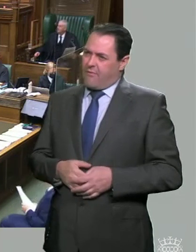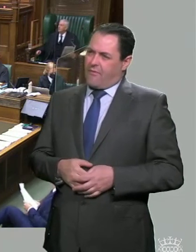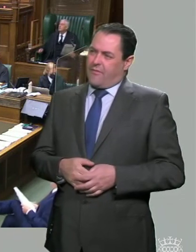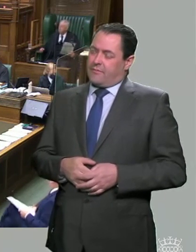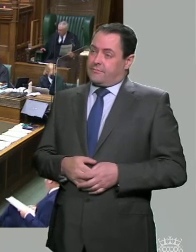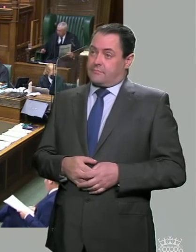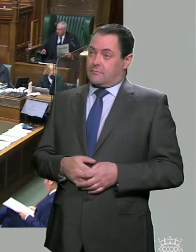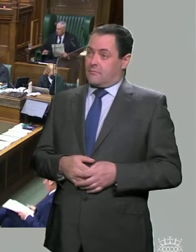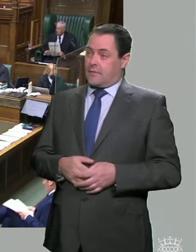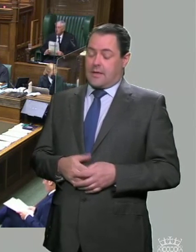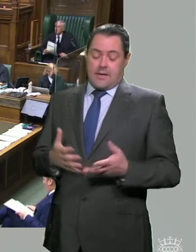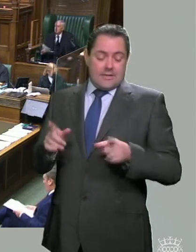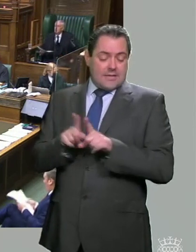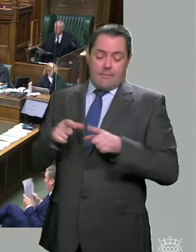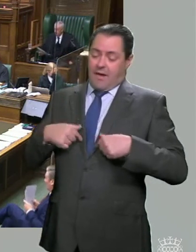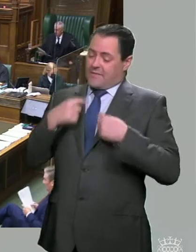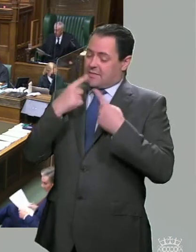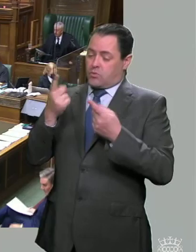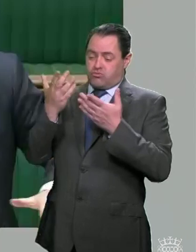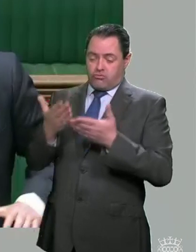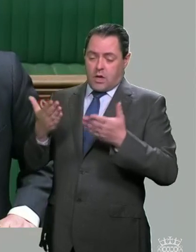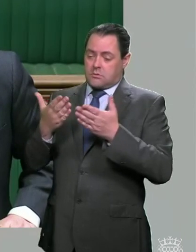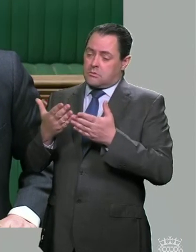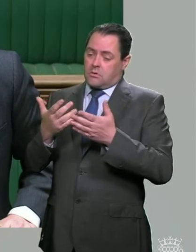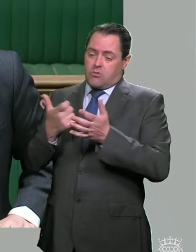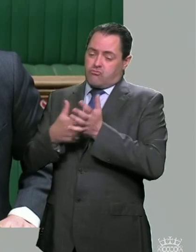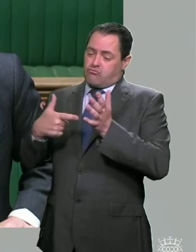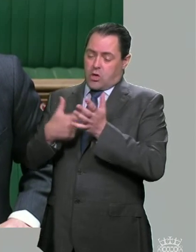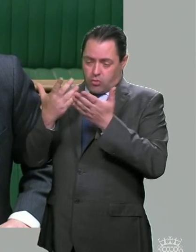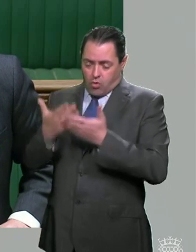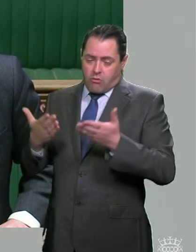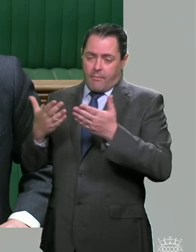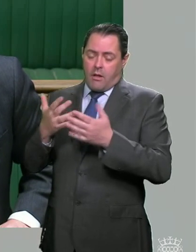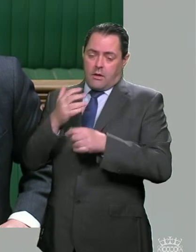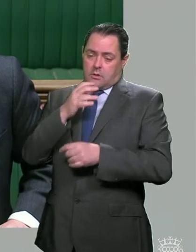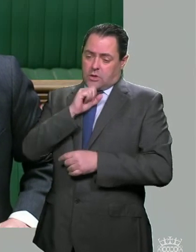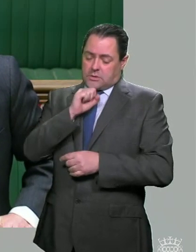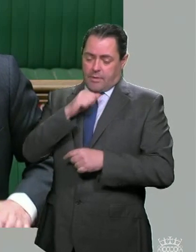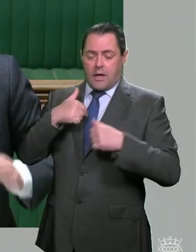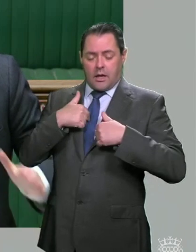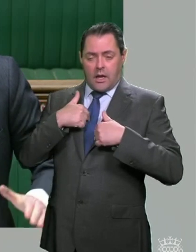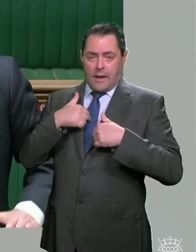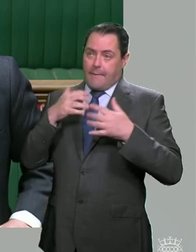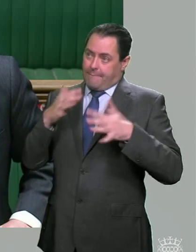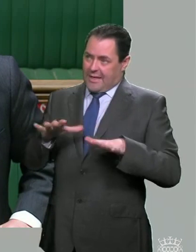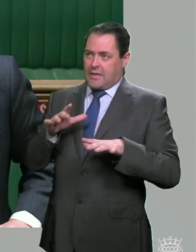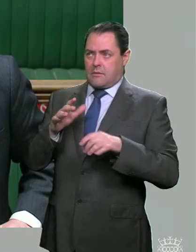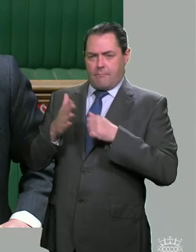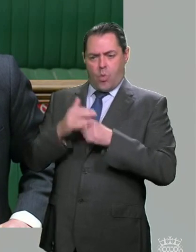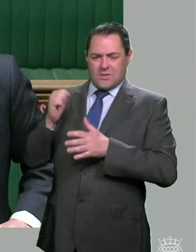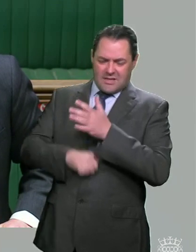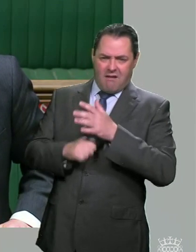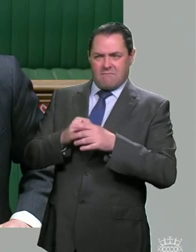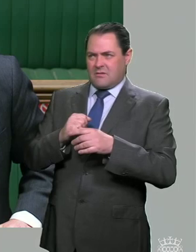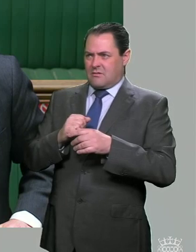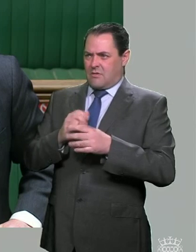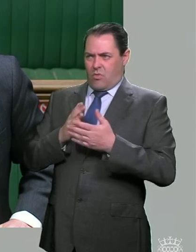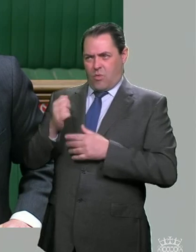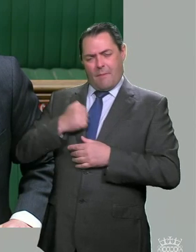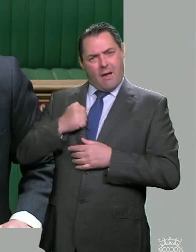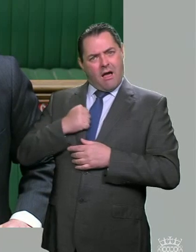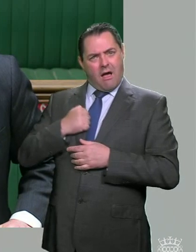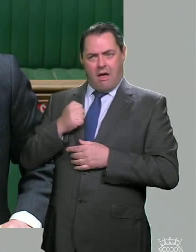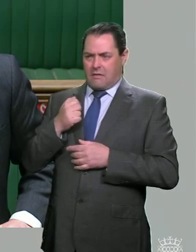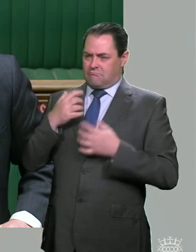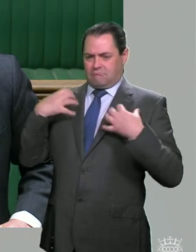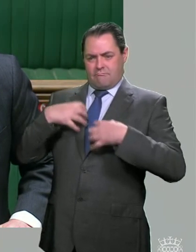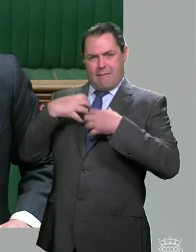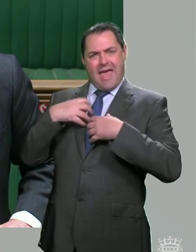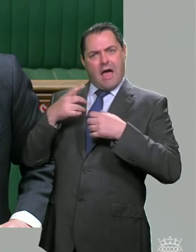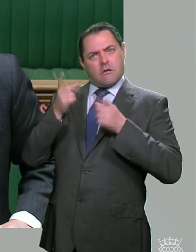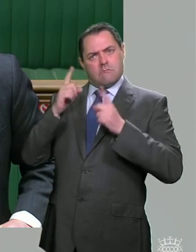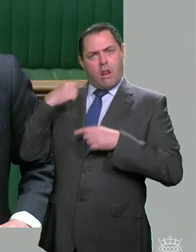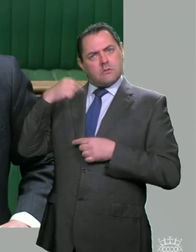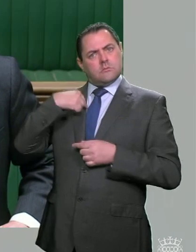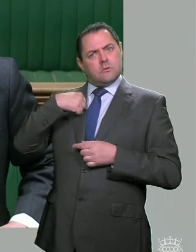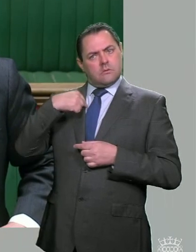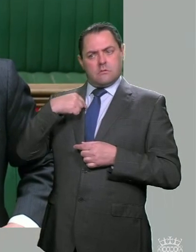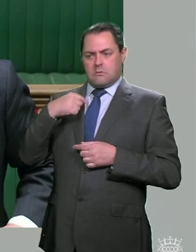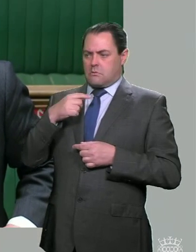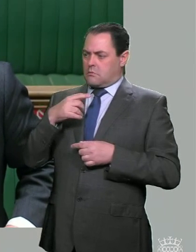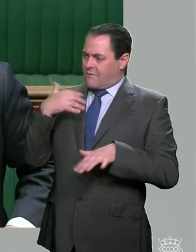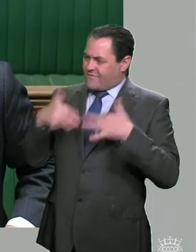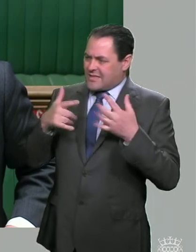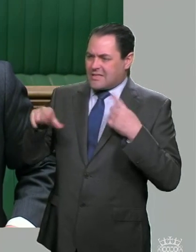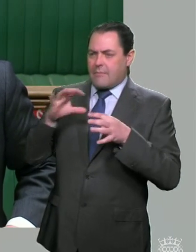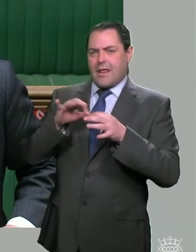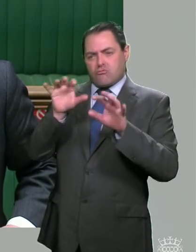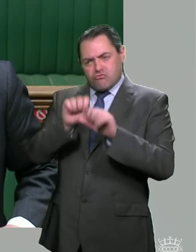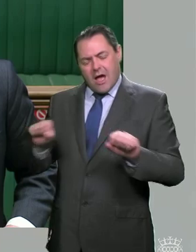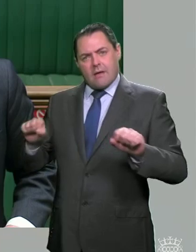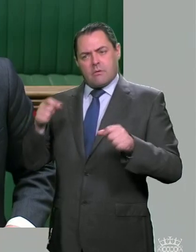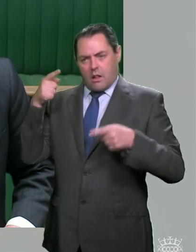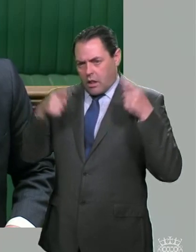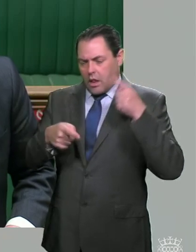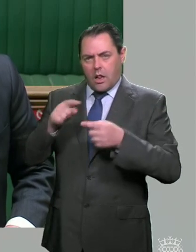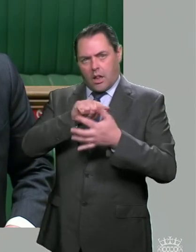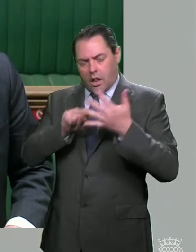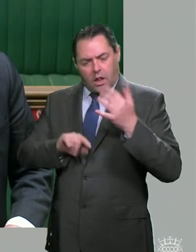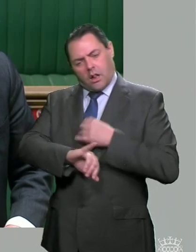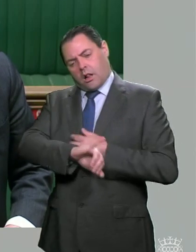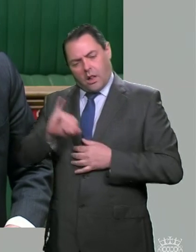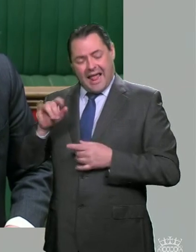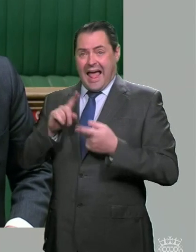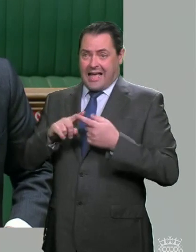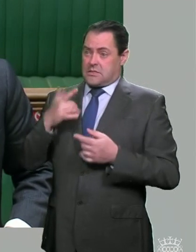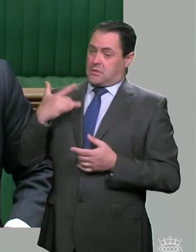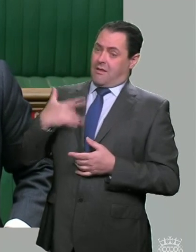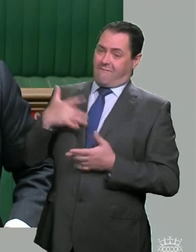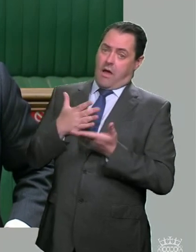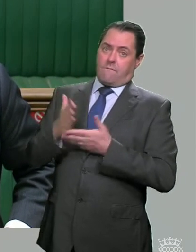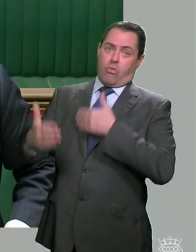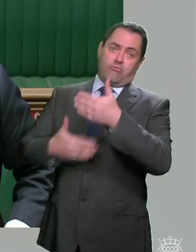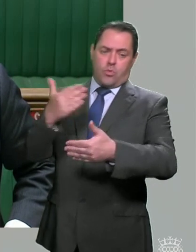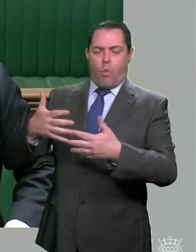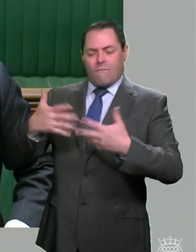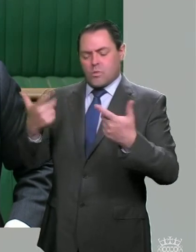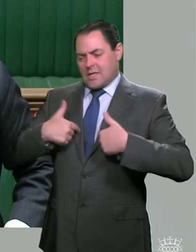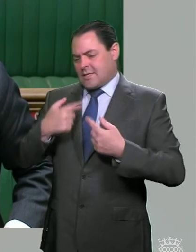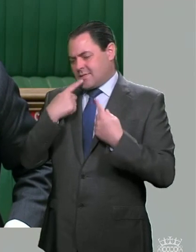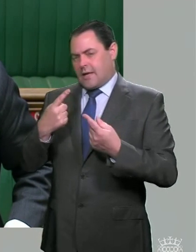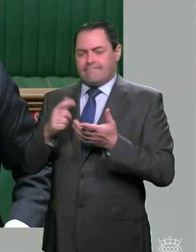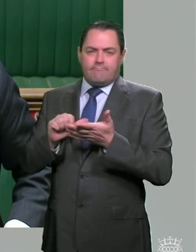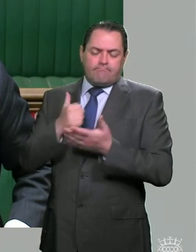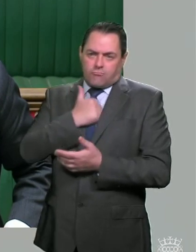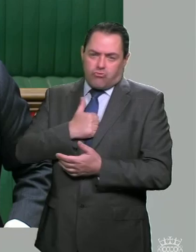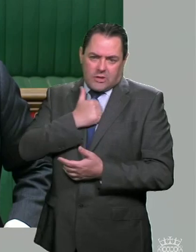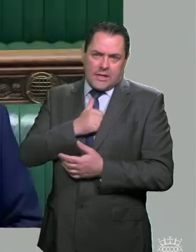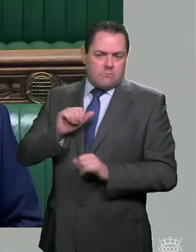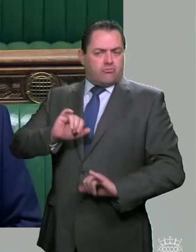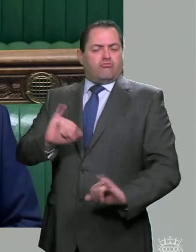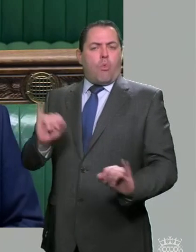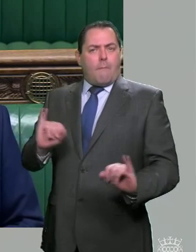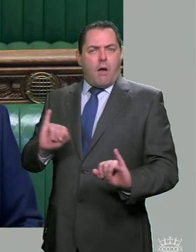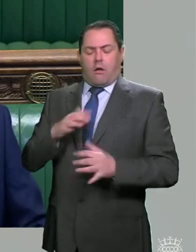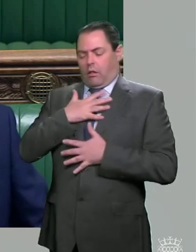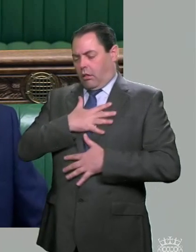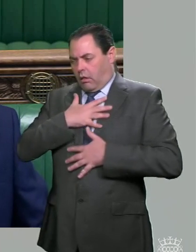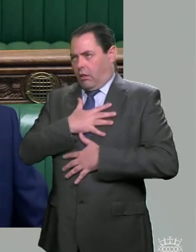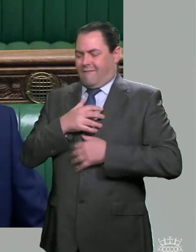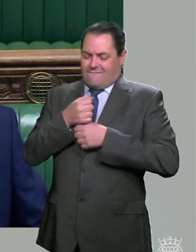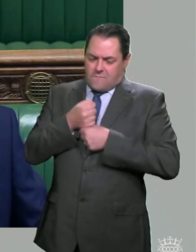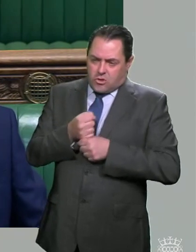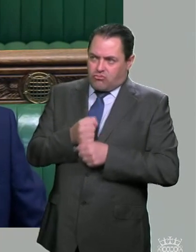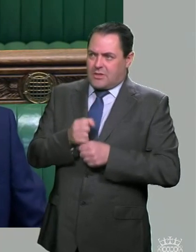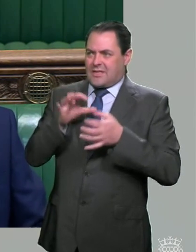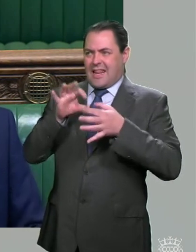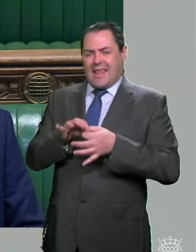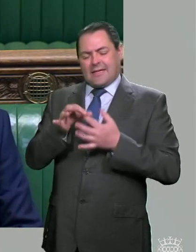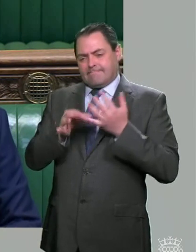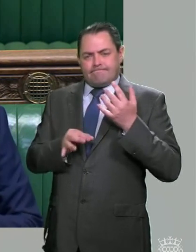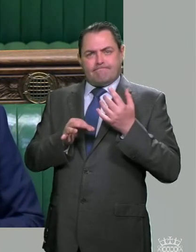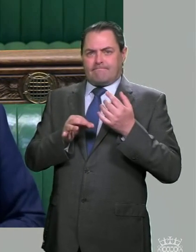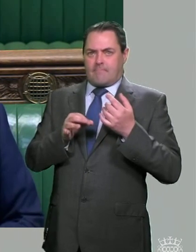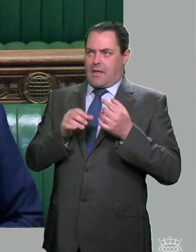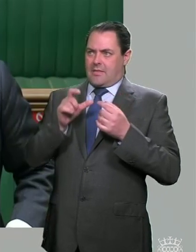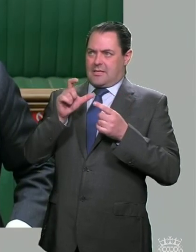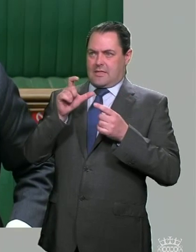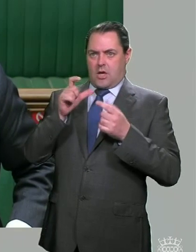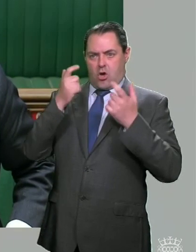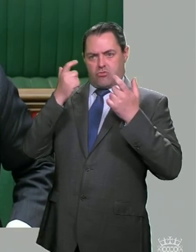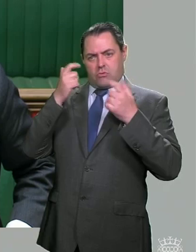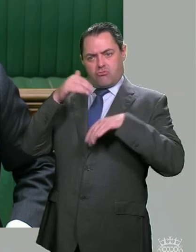As I said to the right honourable and learned Gentleman—and I fought to have tougher action against rapists and sexual offenders throughout my time as Mayor of London; and, of course, to all the victims of rape and sexual violence, all the victims and survivors, of course I say sorry for the trauma that they have been through, the frustration that they go through because of the inadequacies of the criminal justice system.